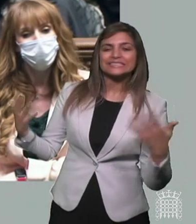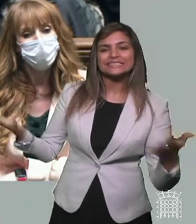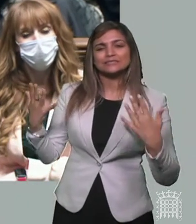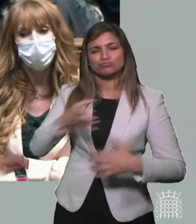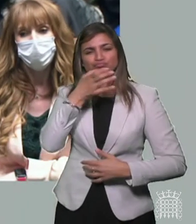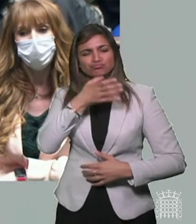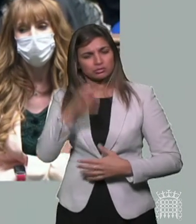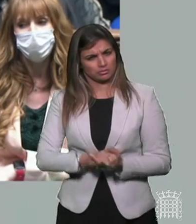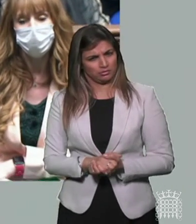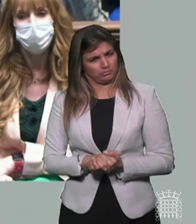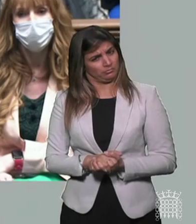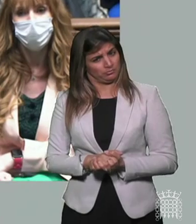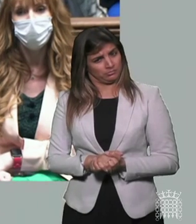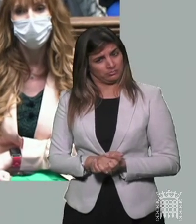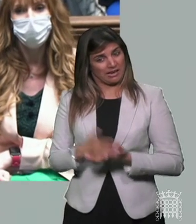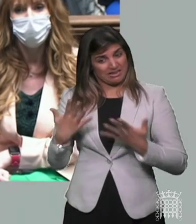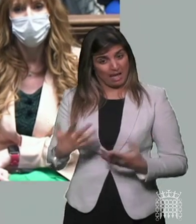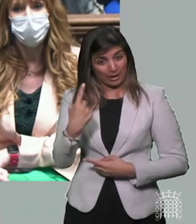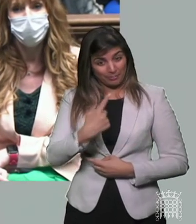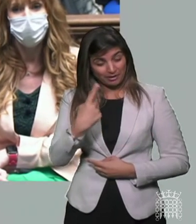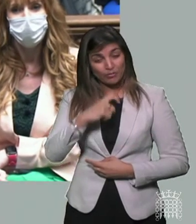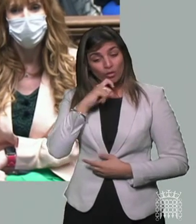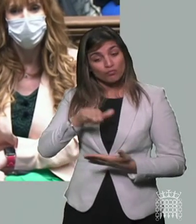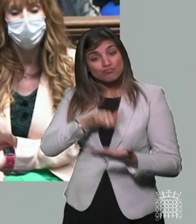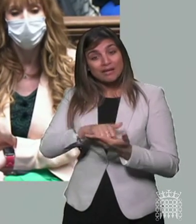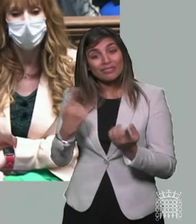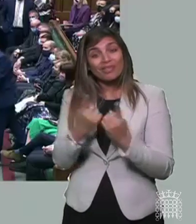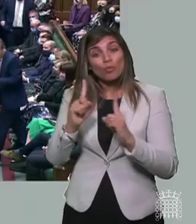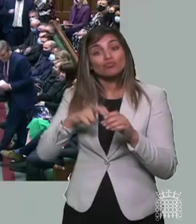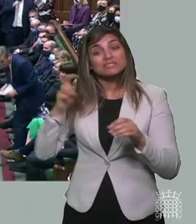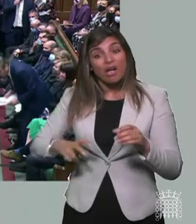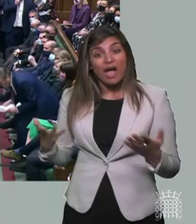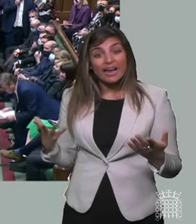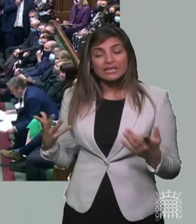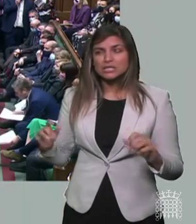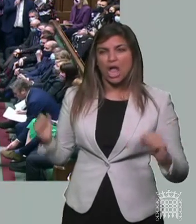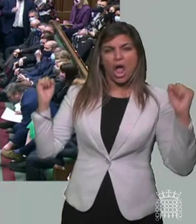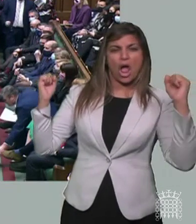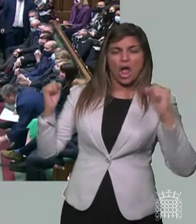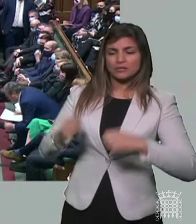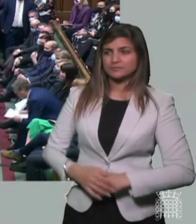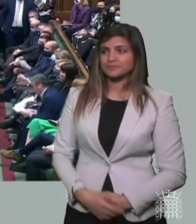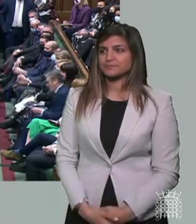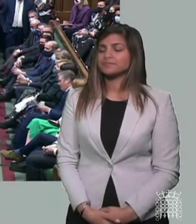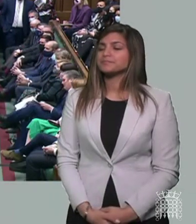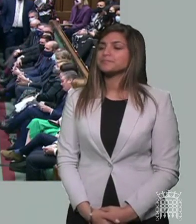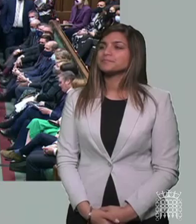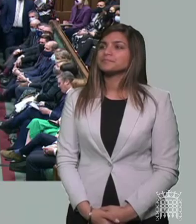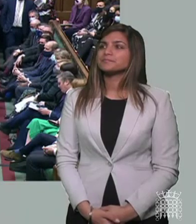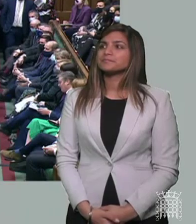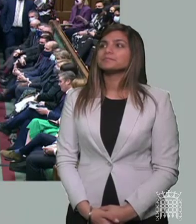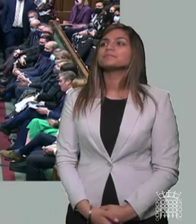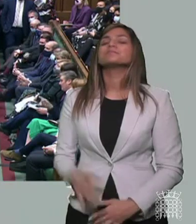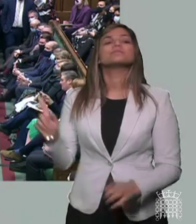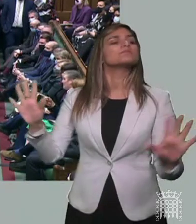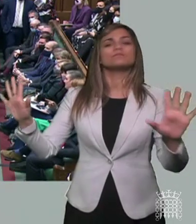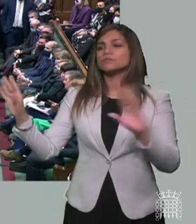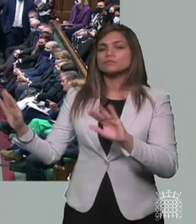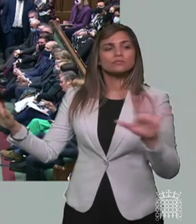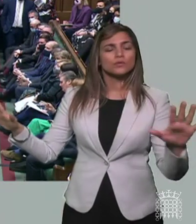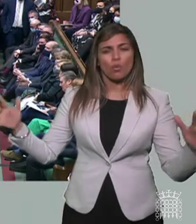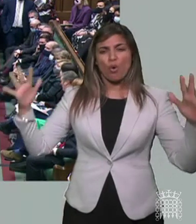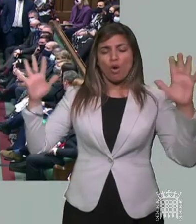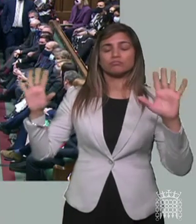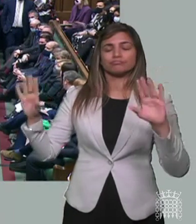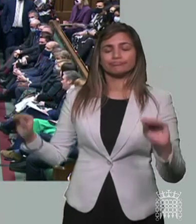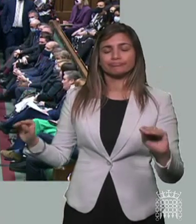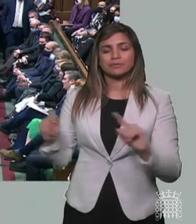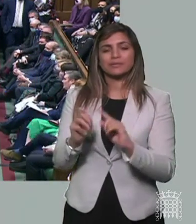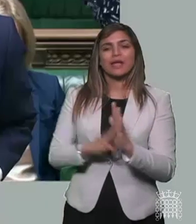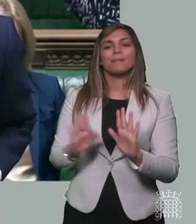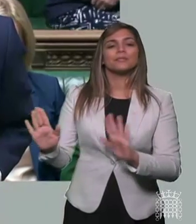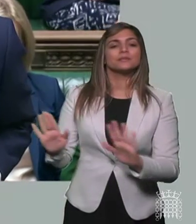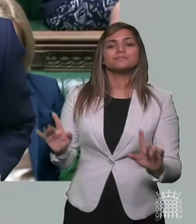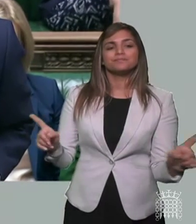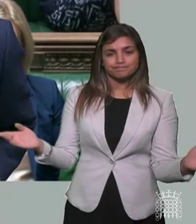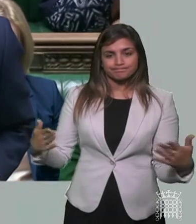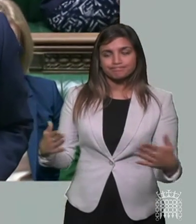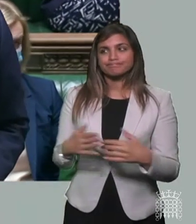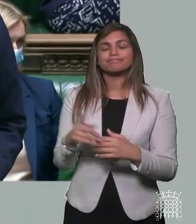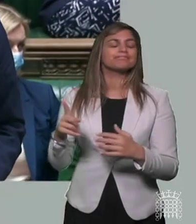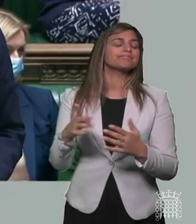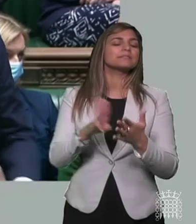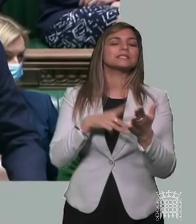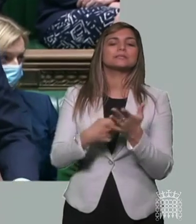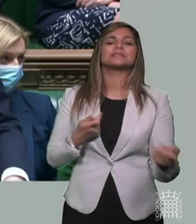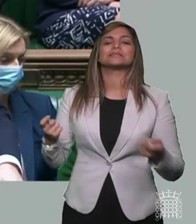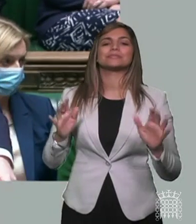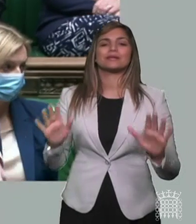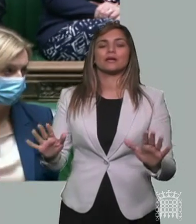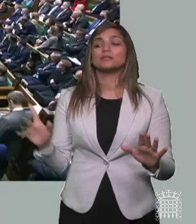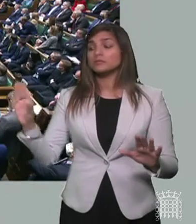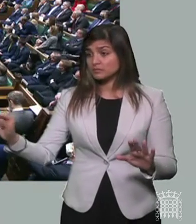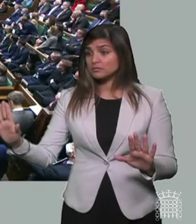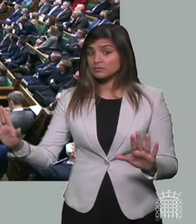Is he now going to do the decent thing and resign?